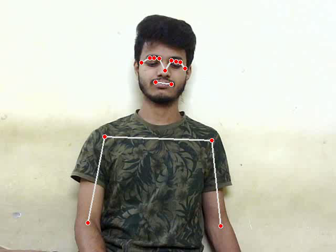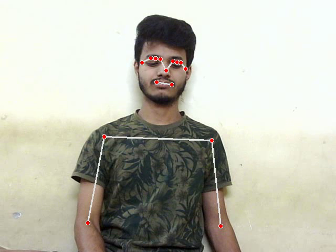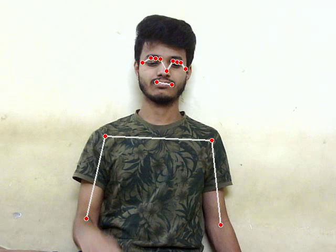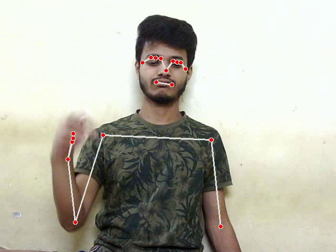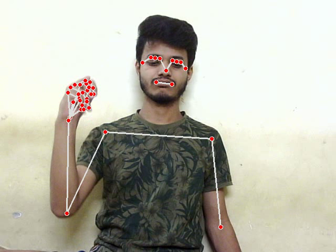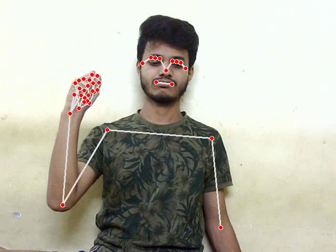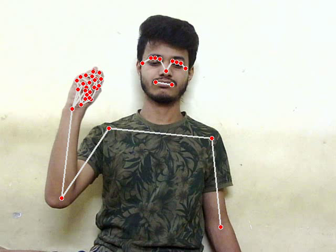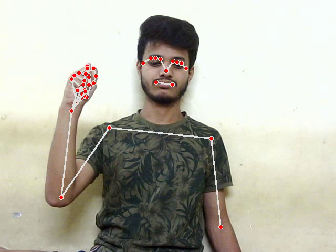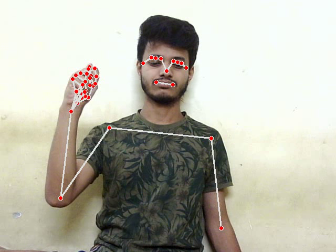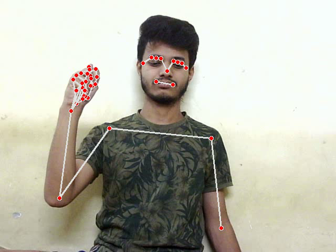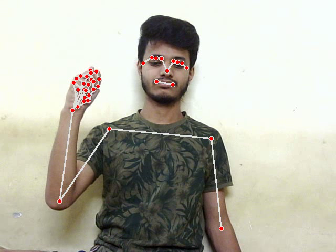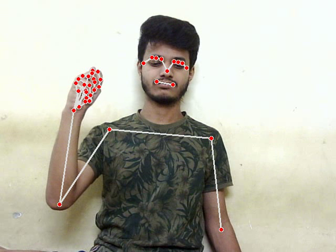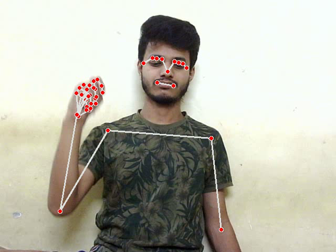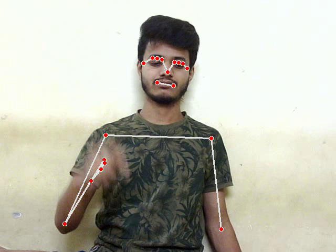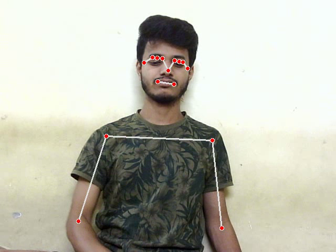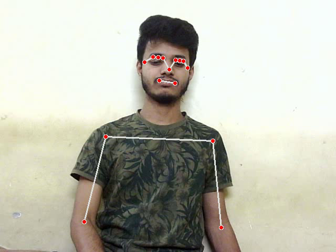bathroom